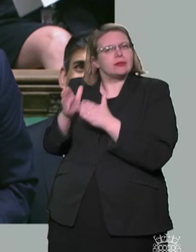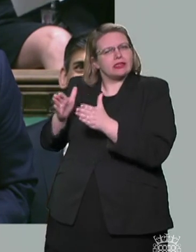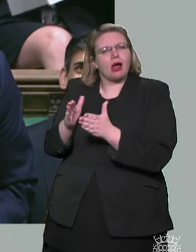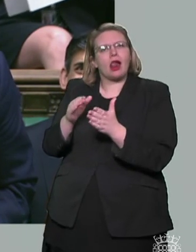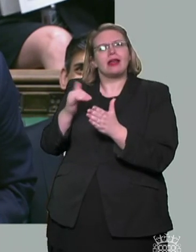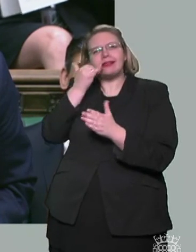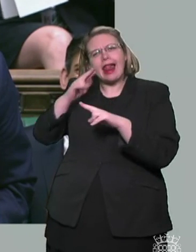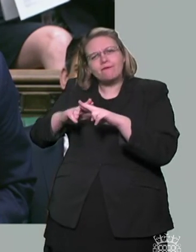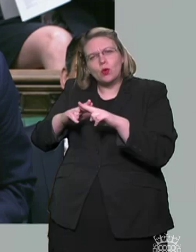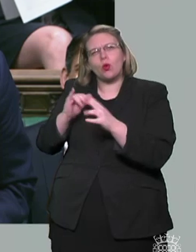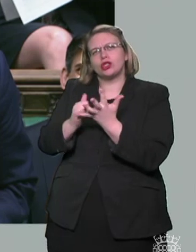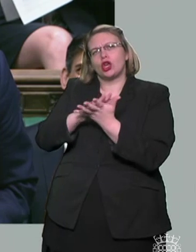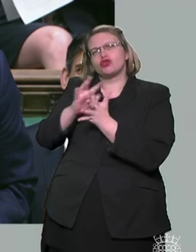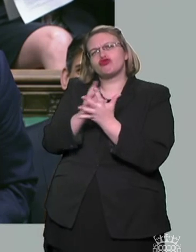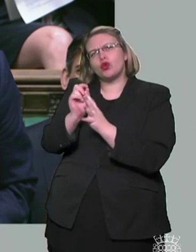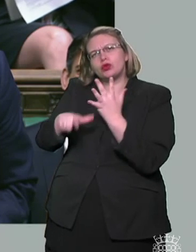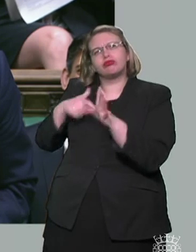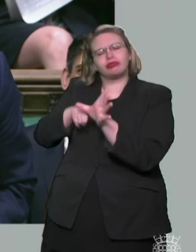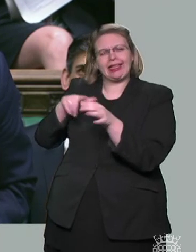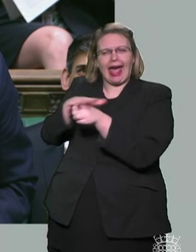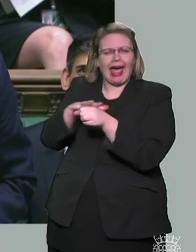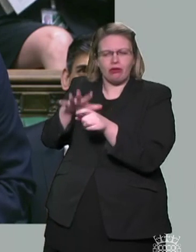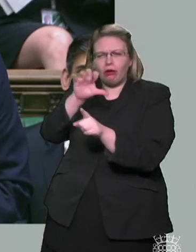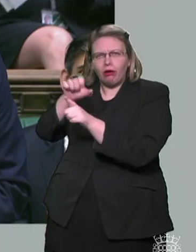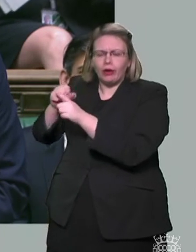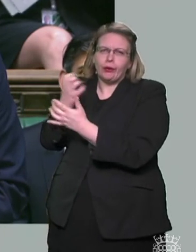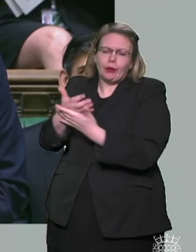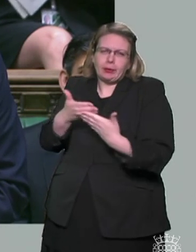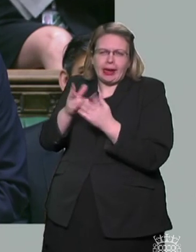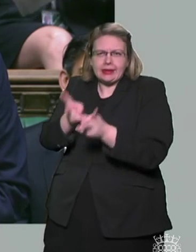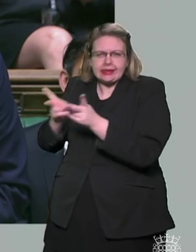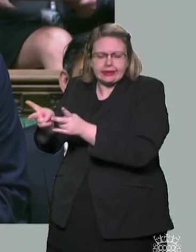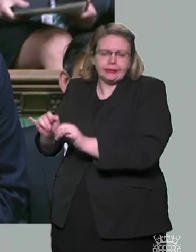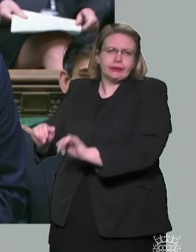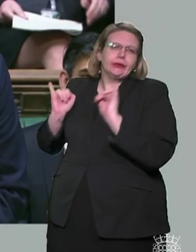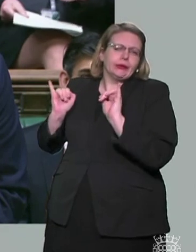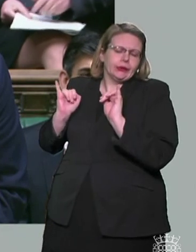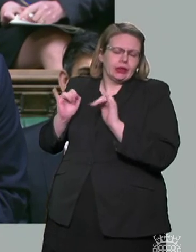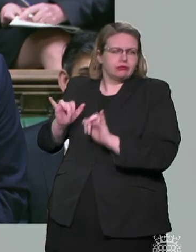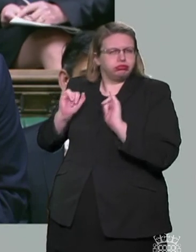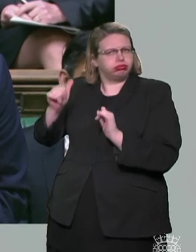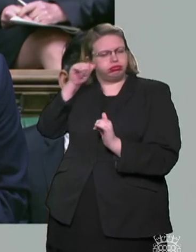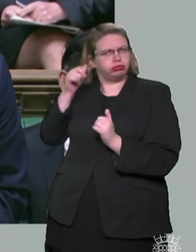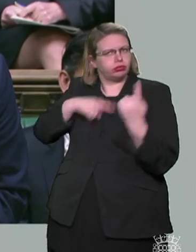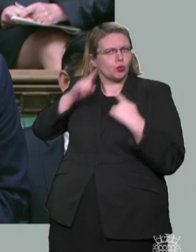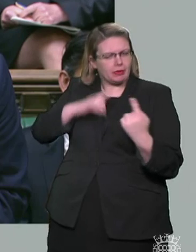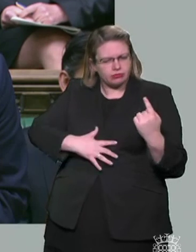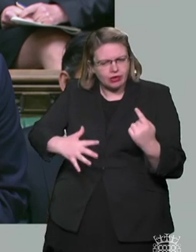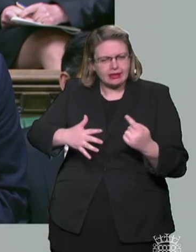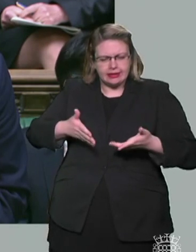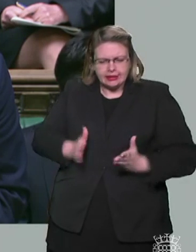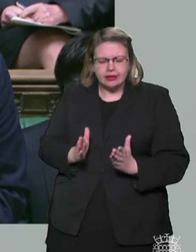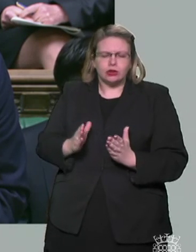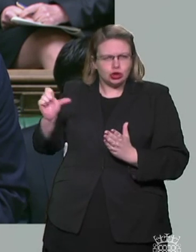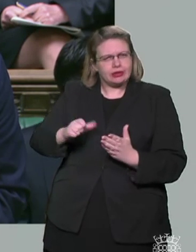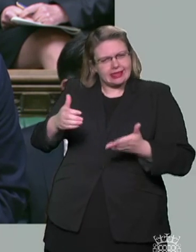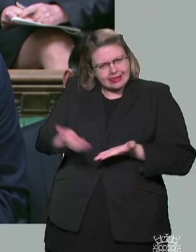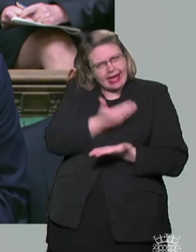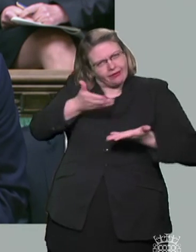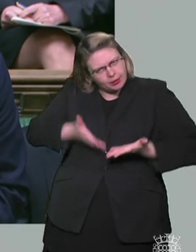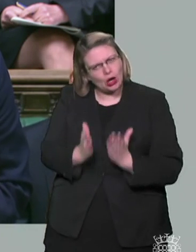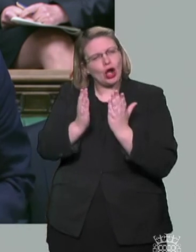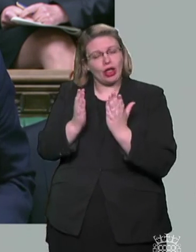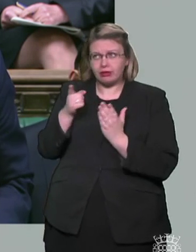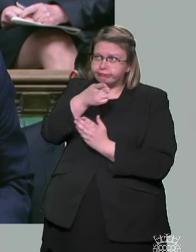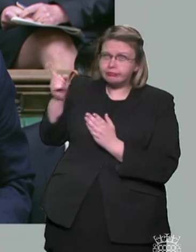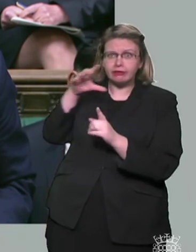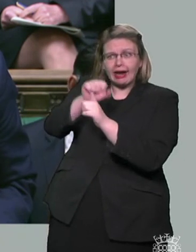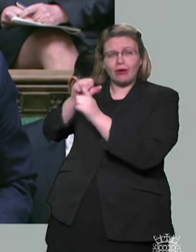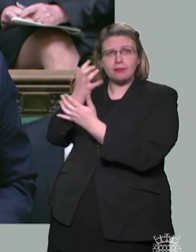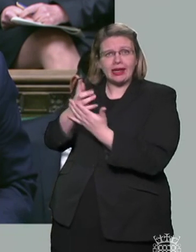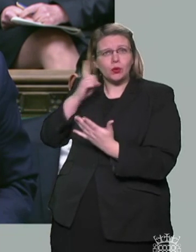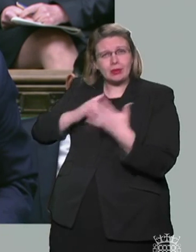Every woman who gives birth has the right to a safe birth, and my heart therefore goes out to the families for the distress and suffering they have endured.